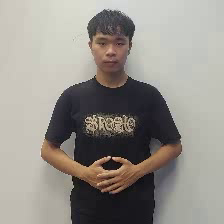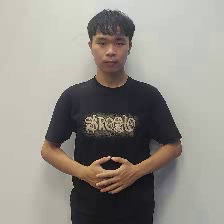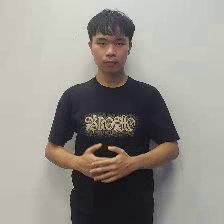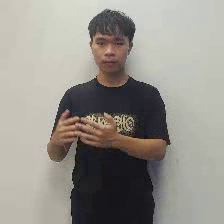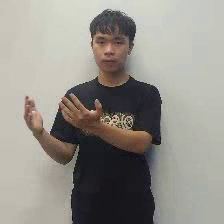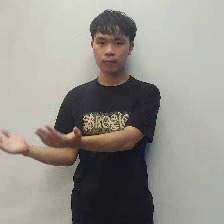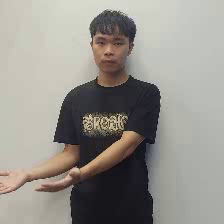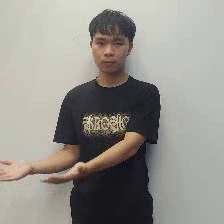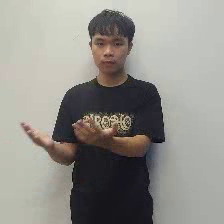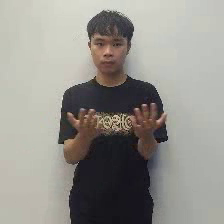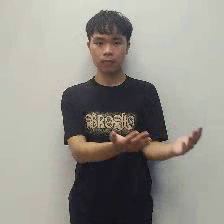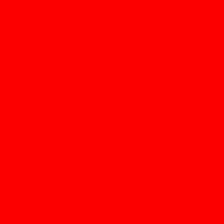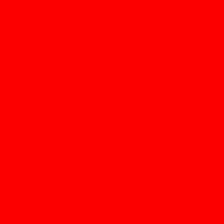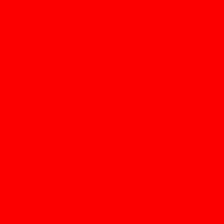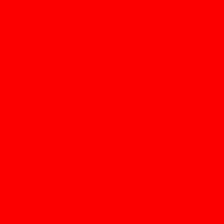Mời vào